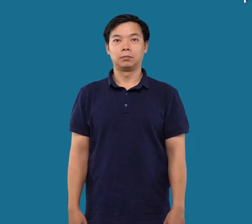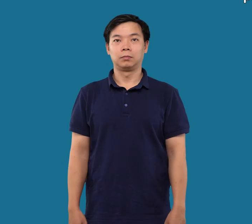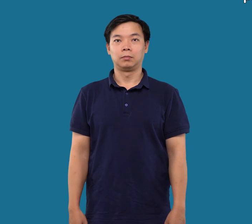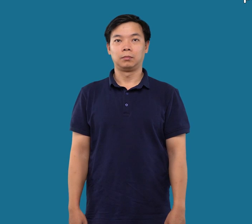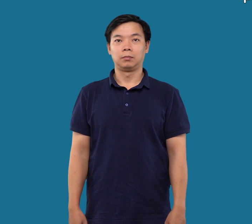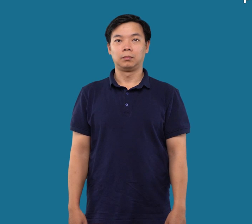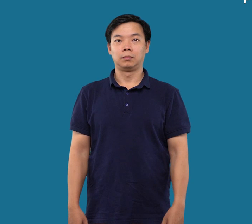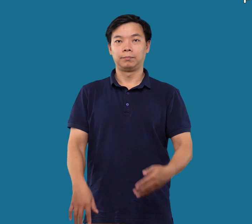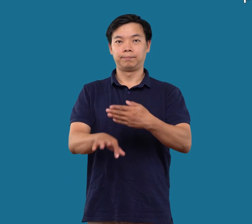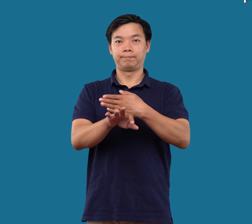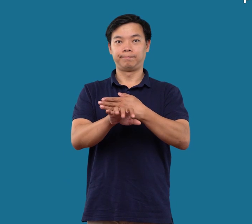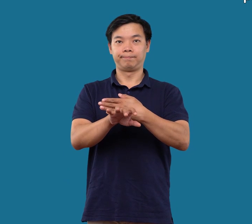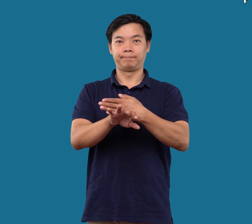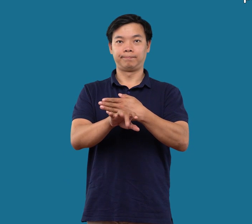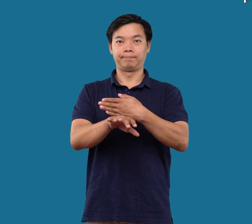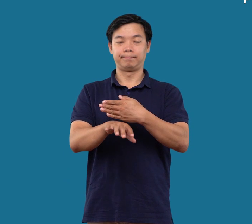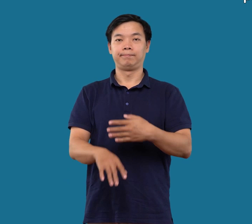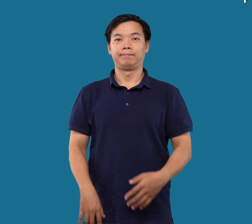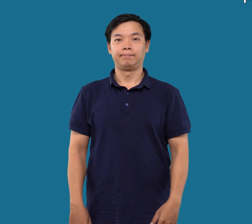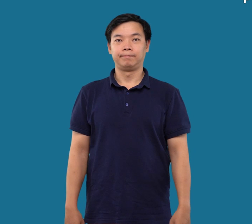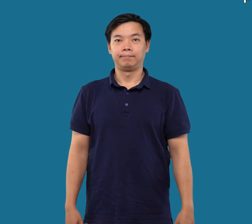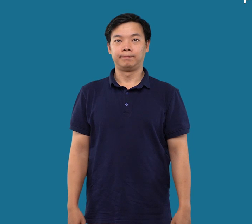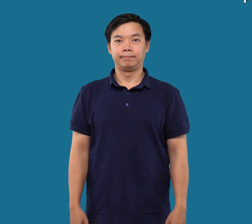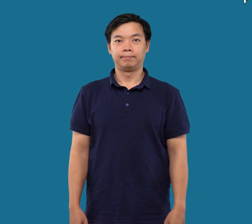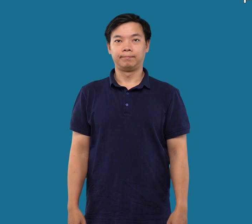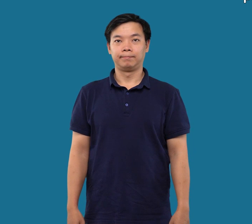phòng máy tính